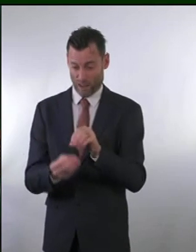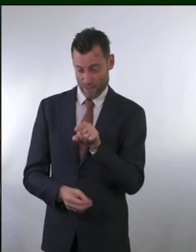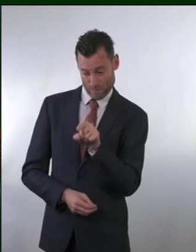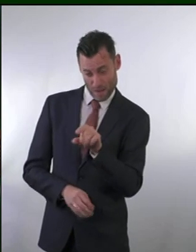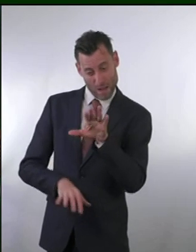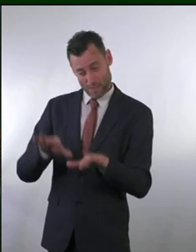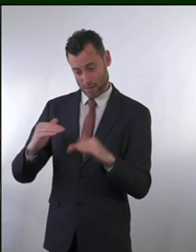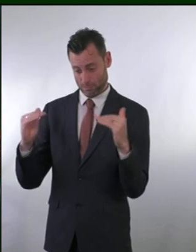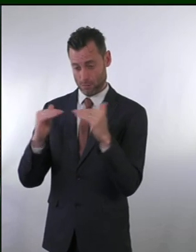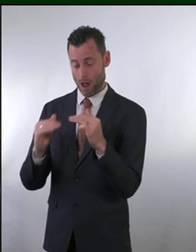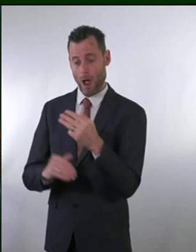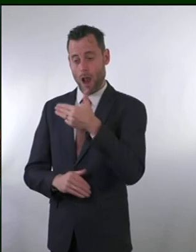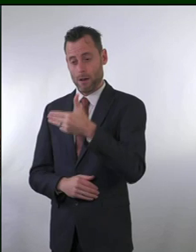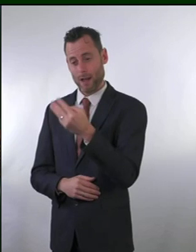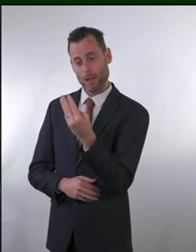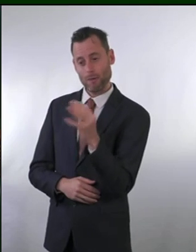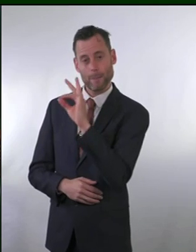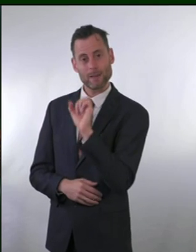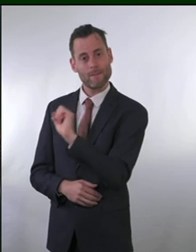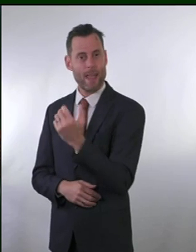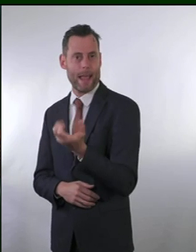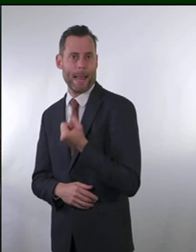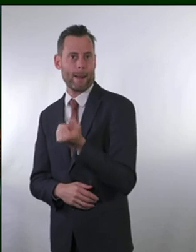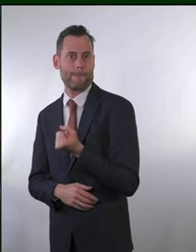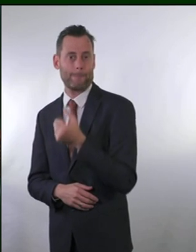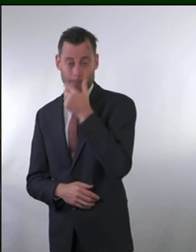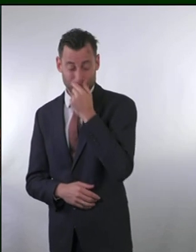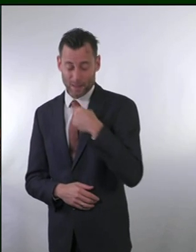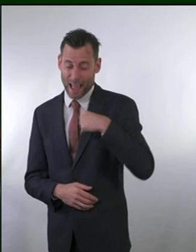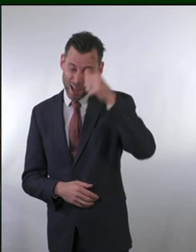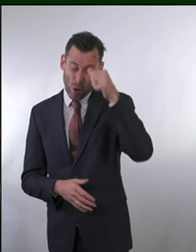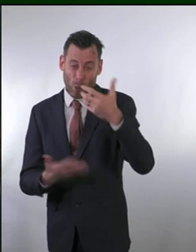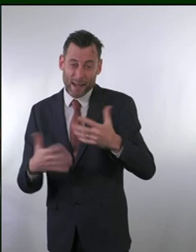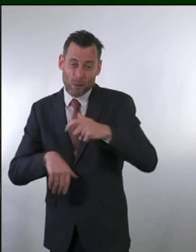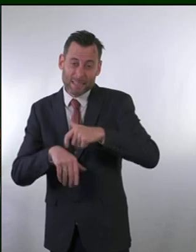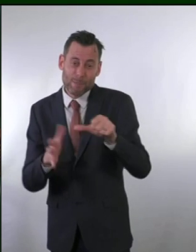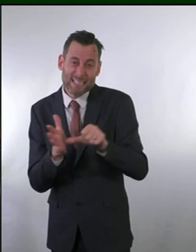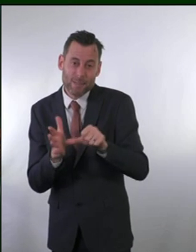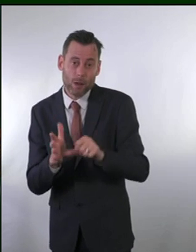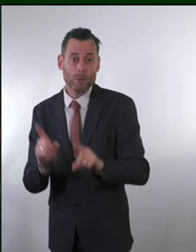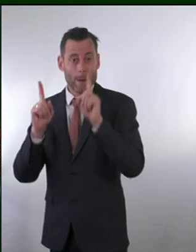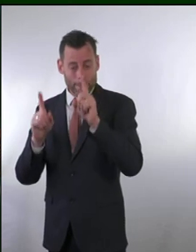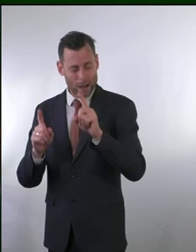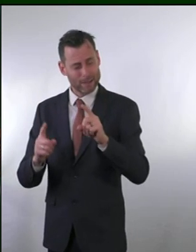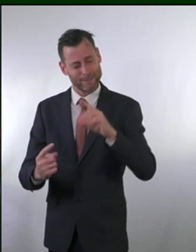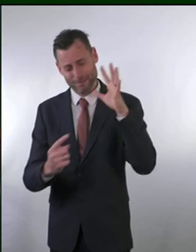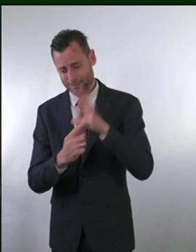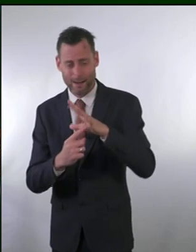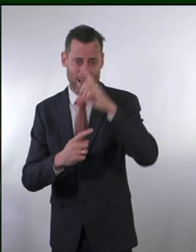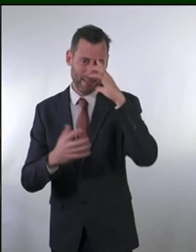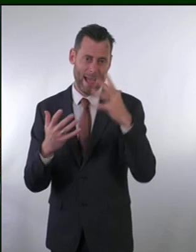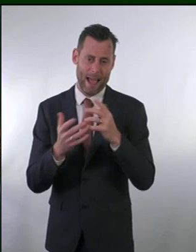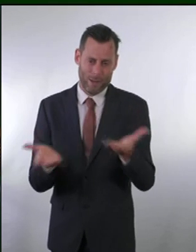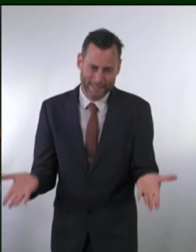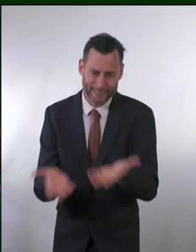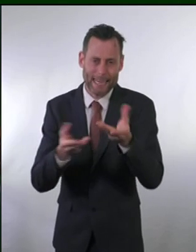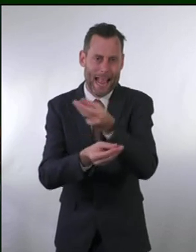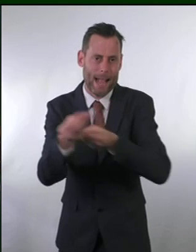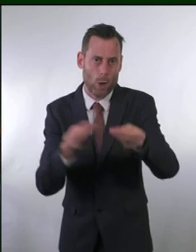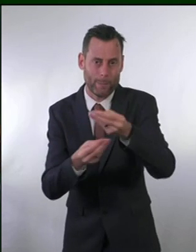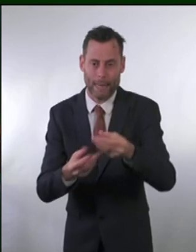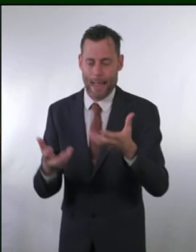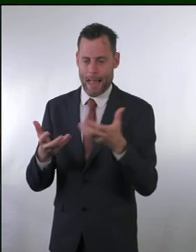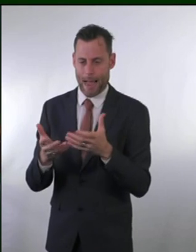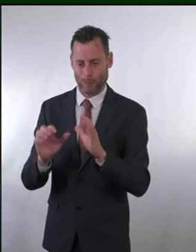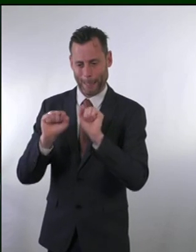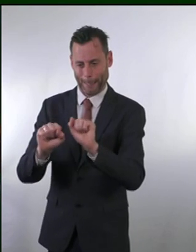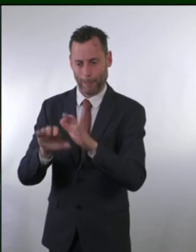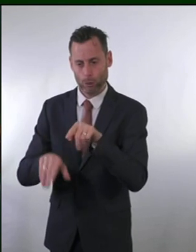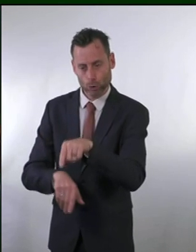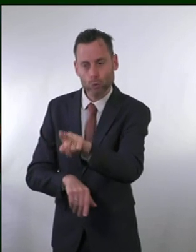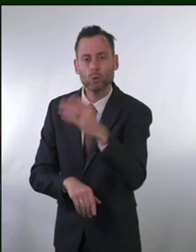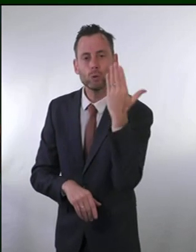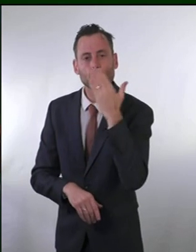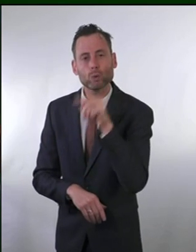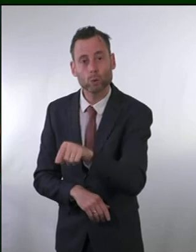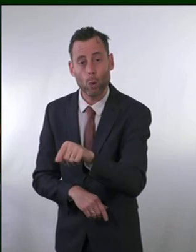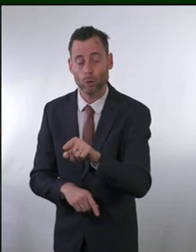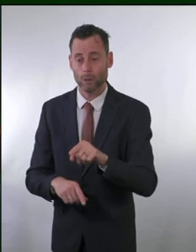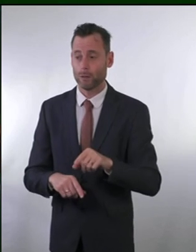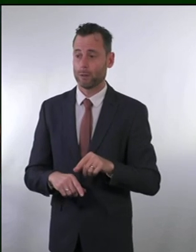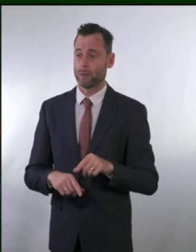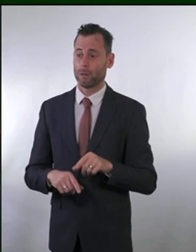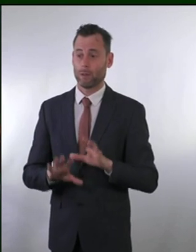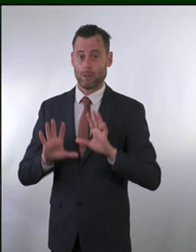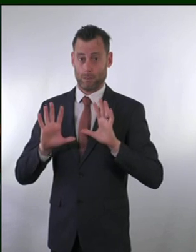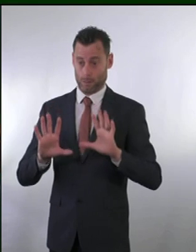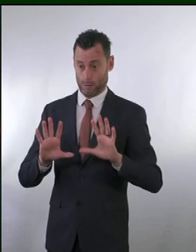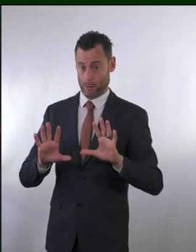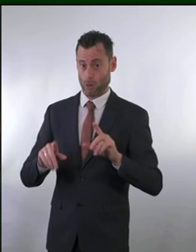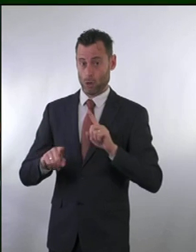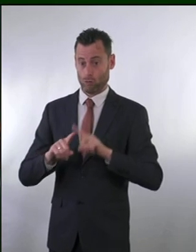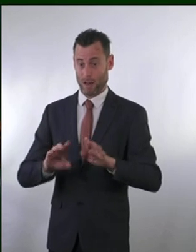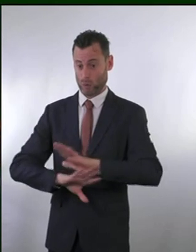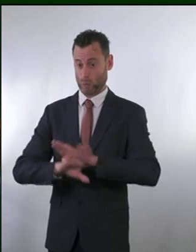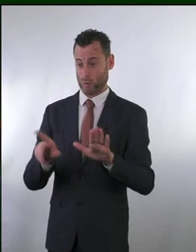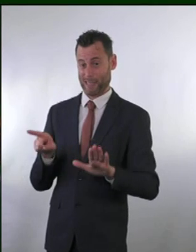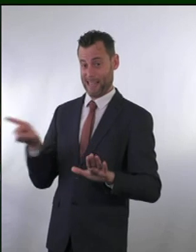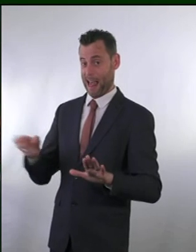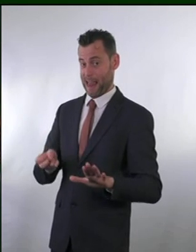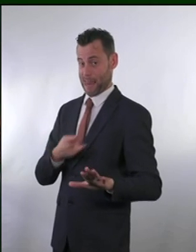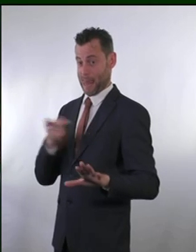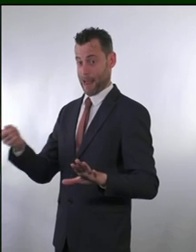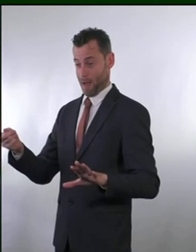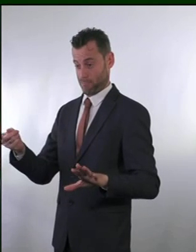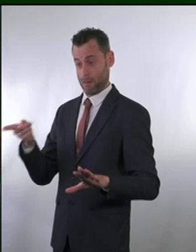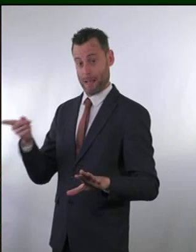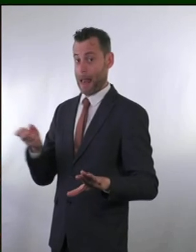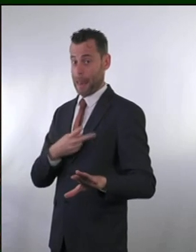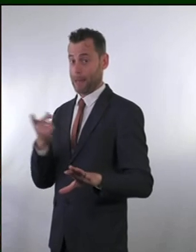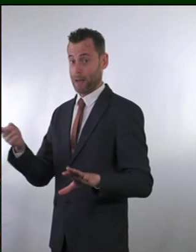I appreciate that times are tough, but the best thing we can do is keep this economy moving if we possibly can, keep our kids in schools and avert the “disaster”—Labour’s words—of another national lockdown.